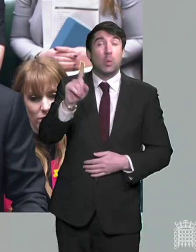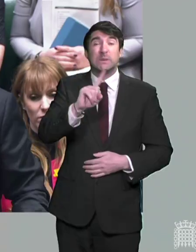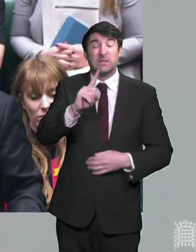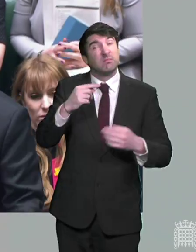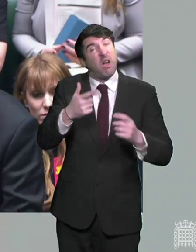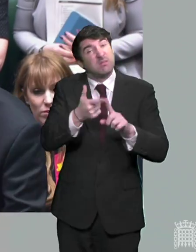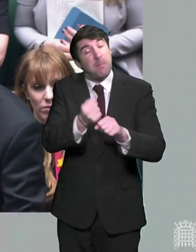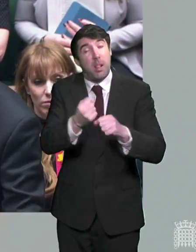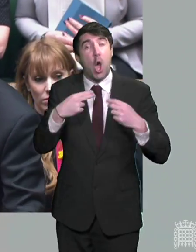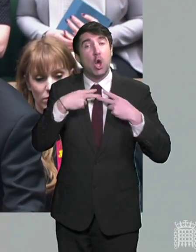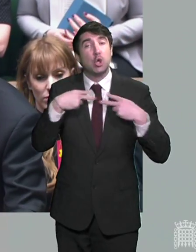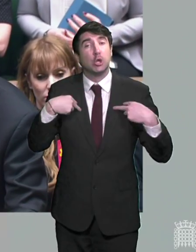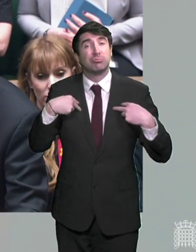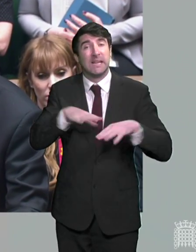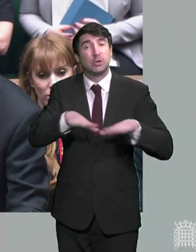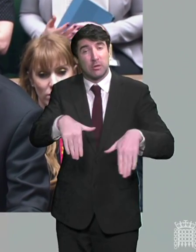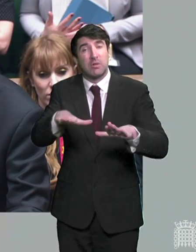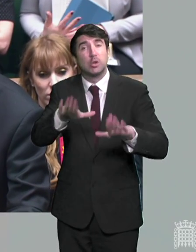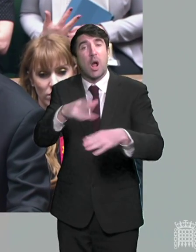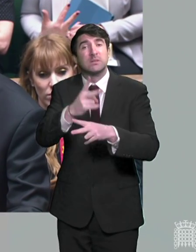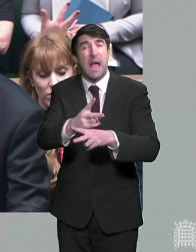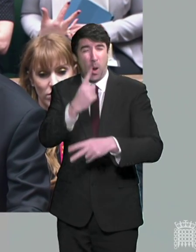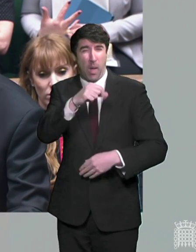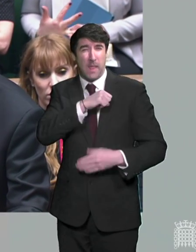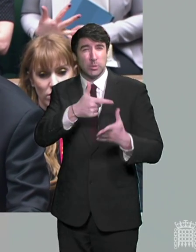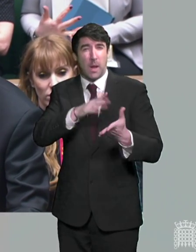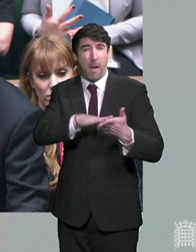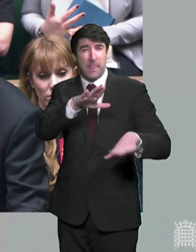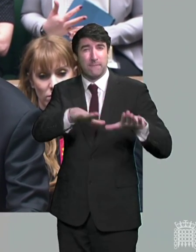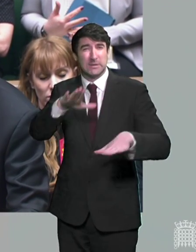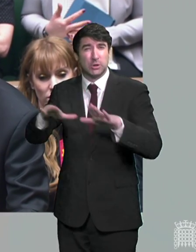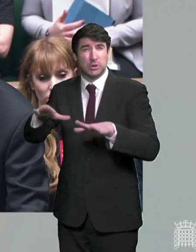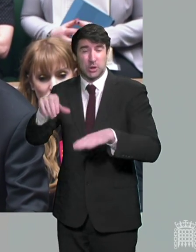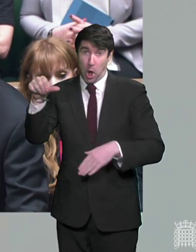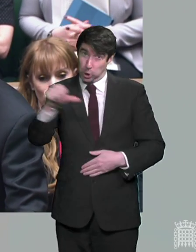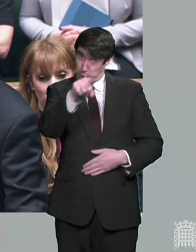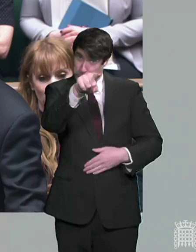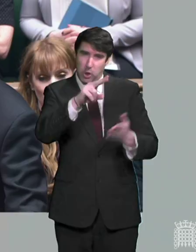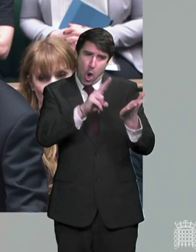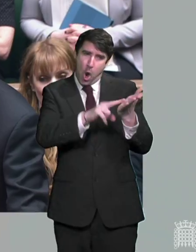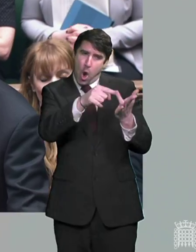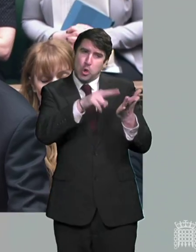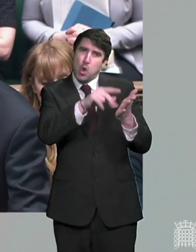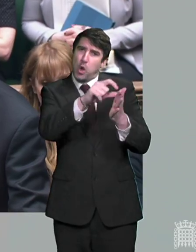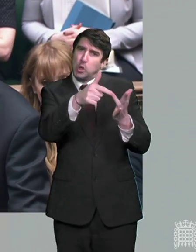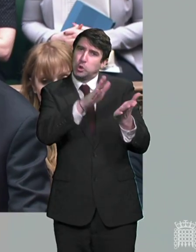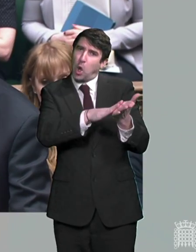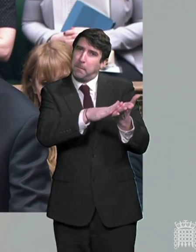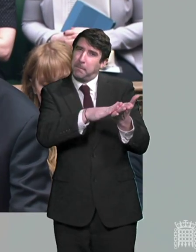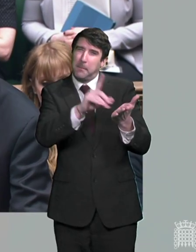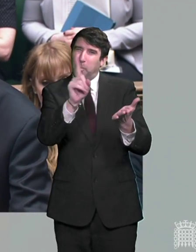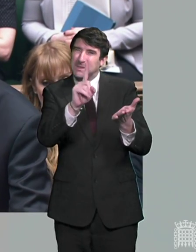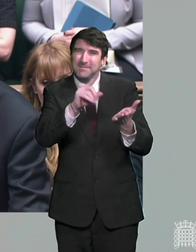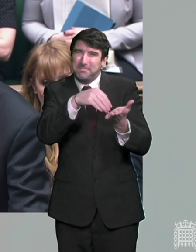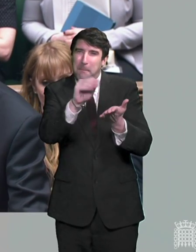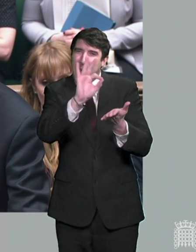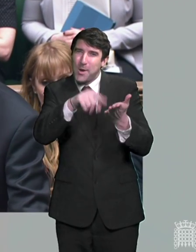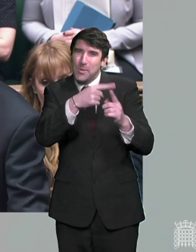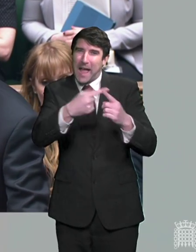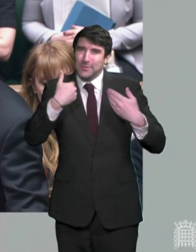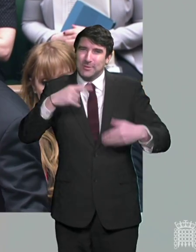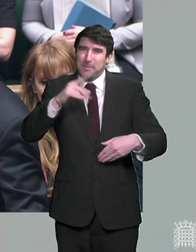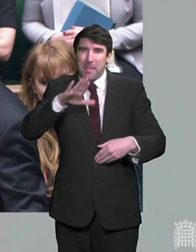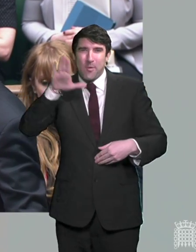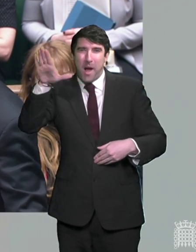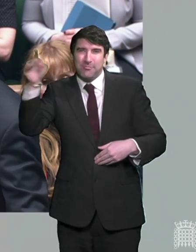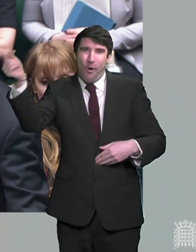If the Prime Minister scrapped his non-dom status, he could start to fund better childcare, put money back into people’s pockets and get parents back to work.